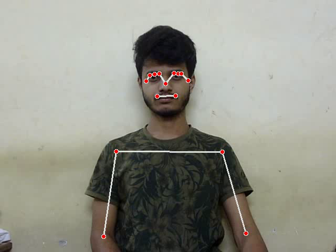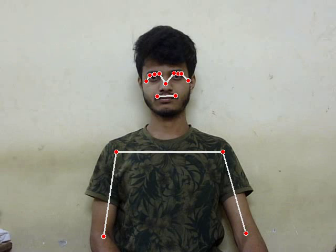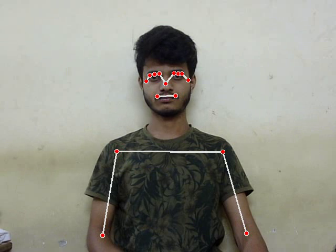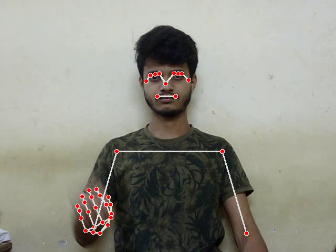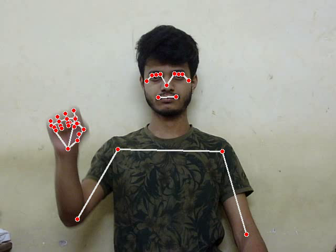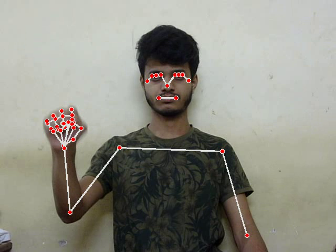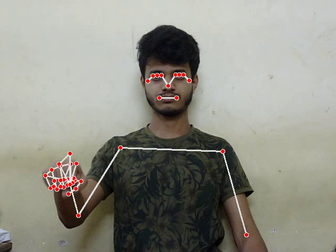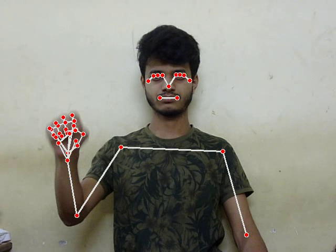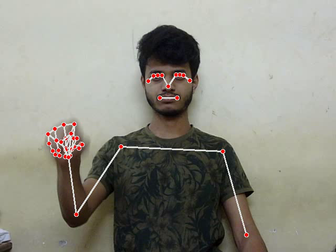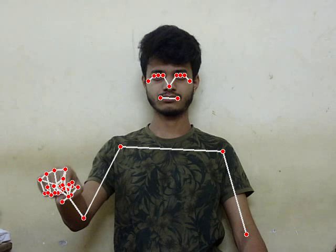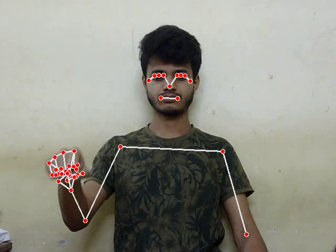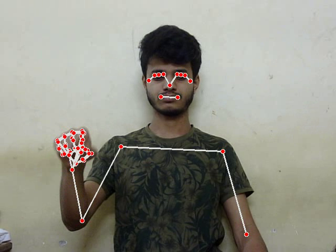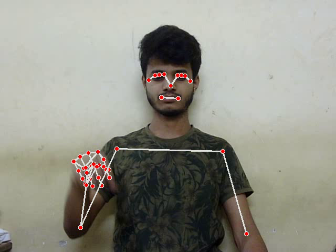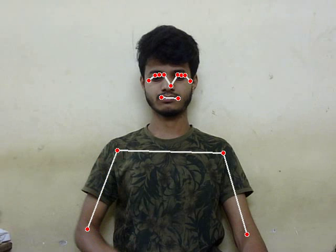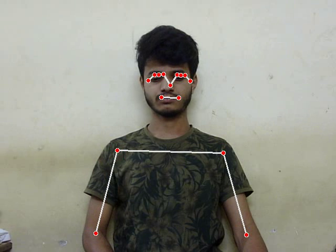yes